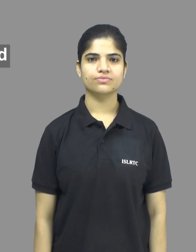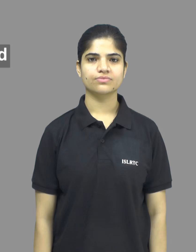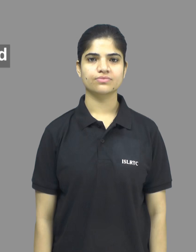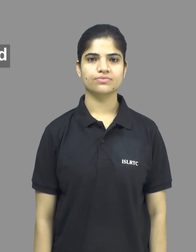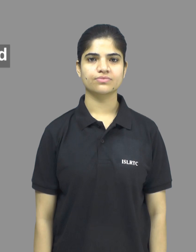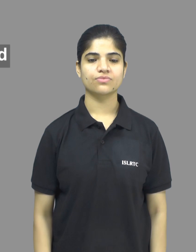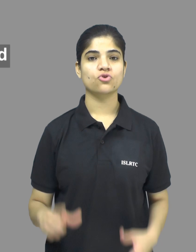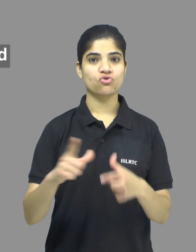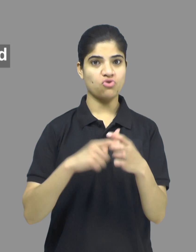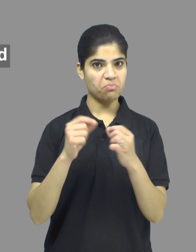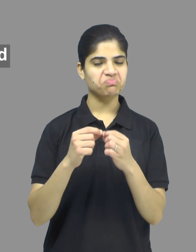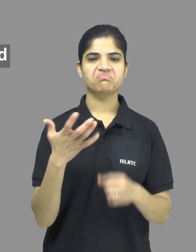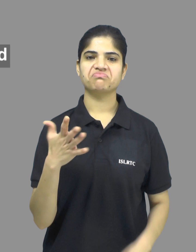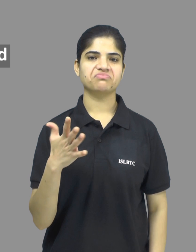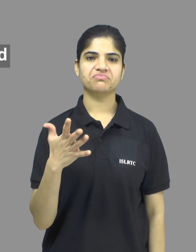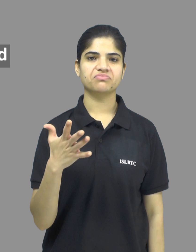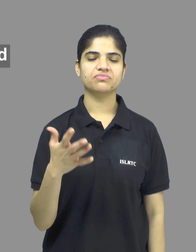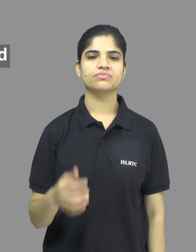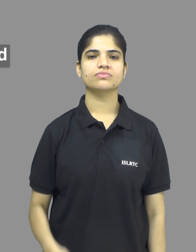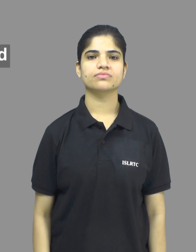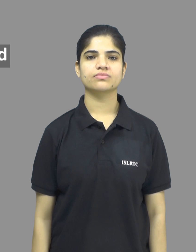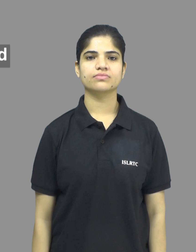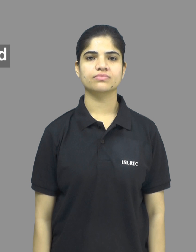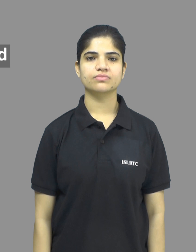Unemployed